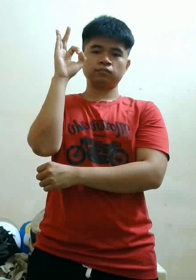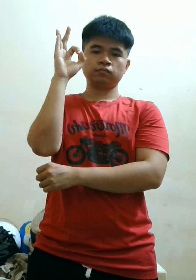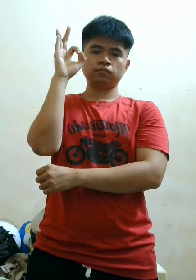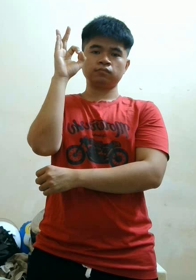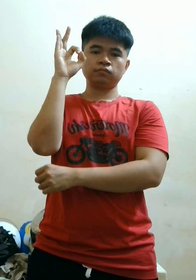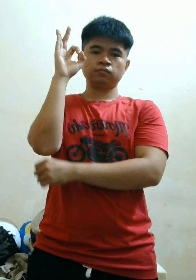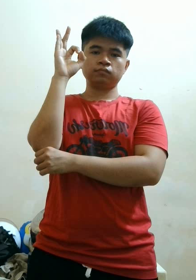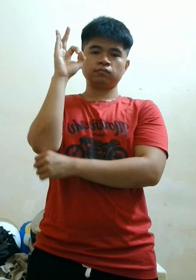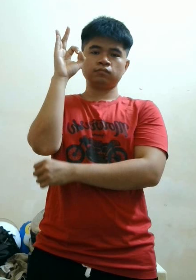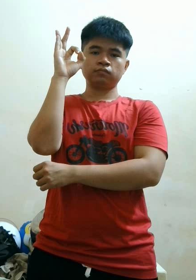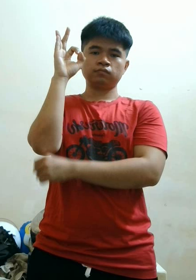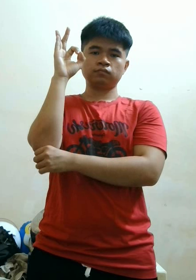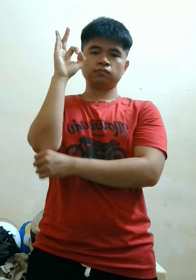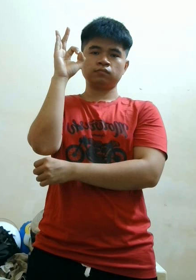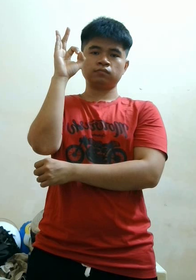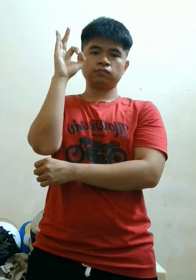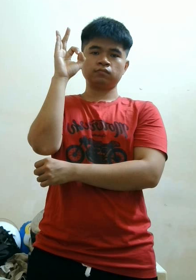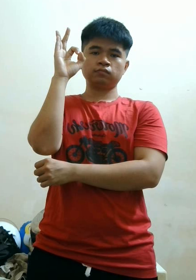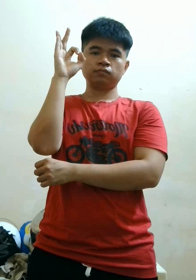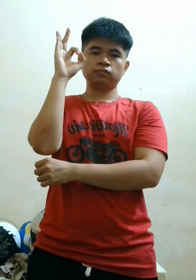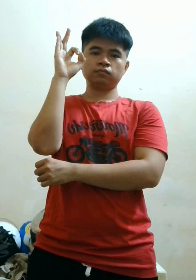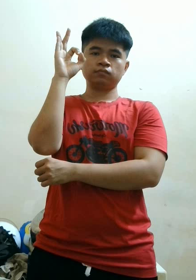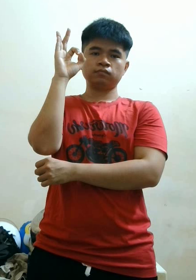buoi trua